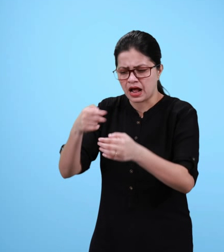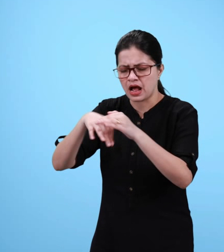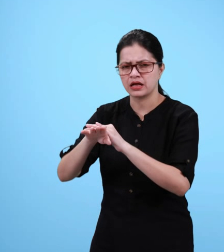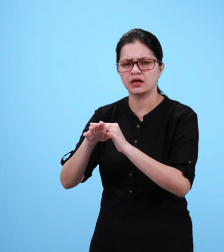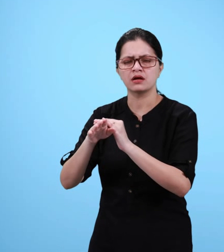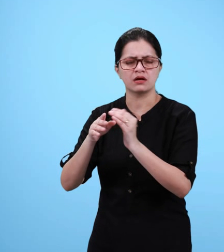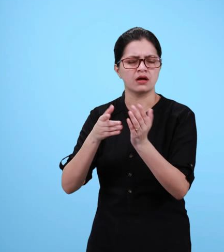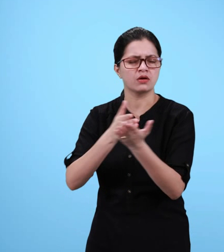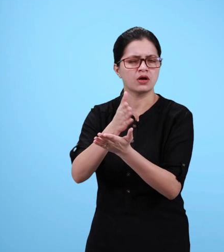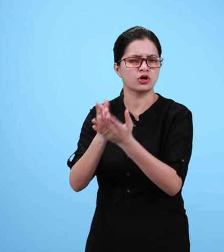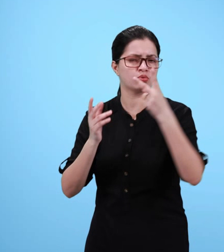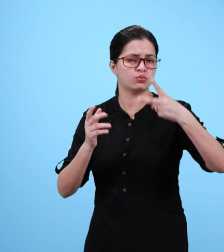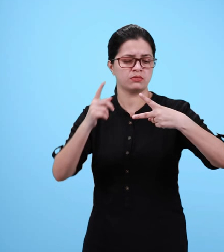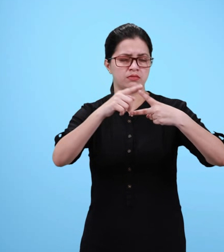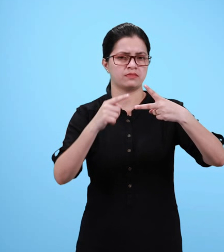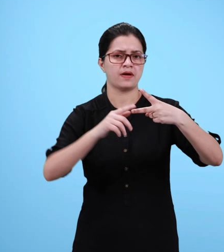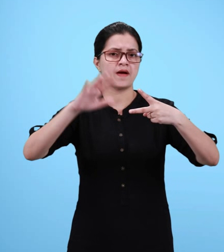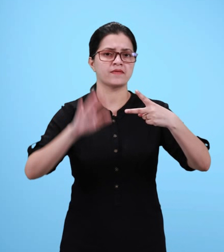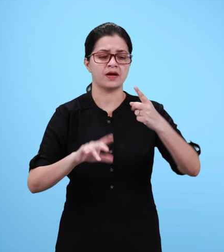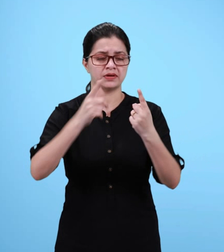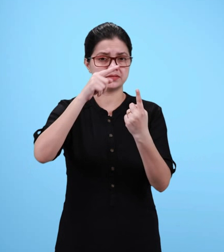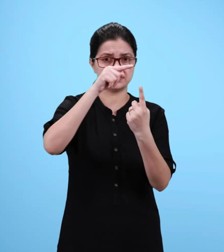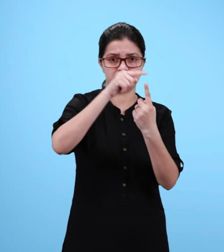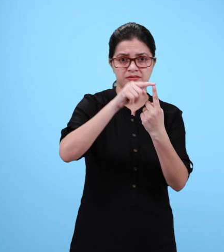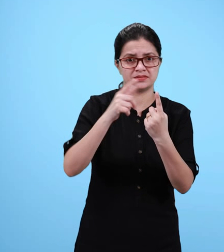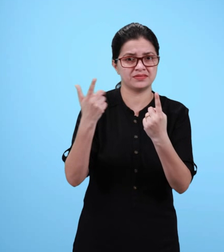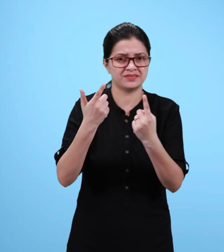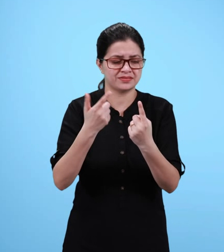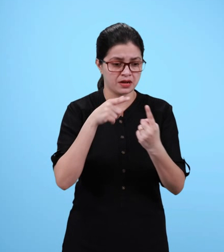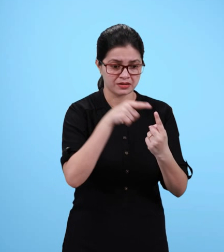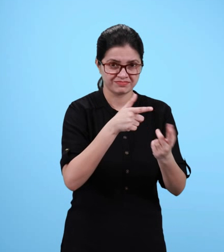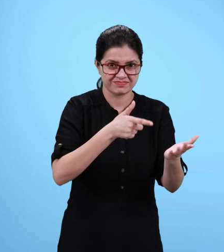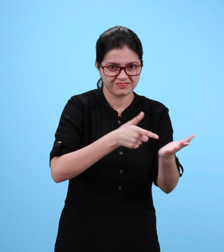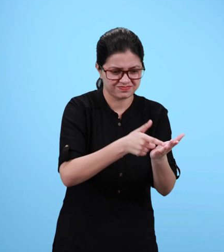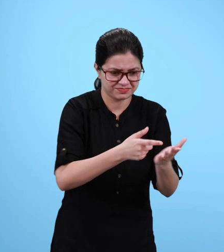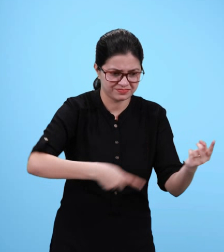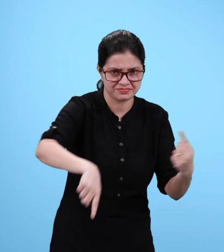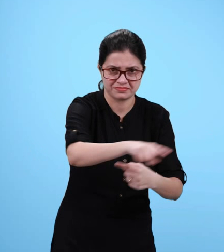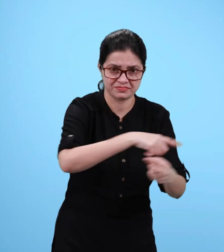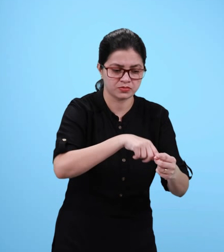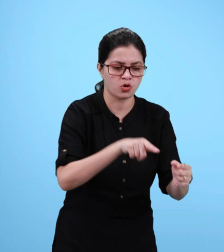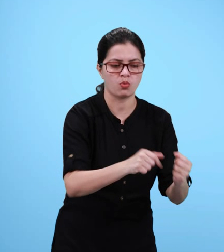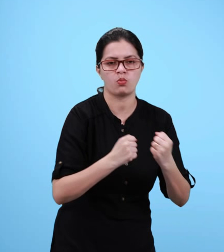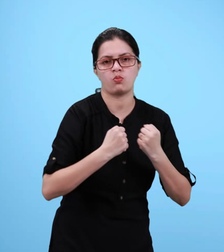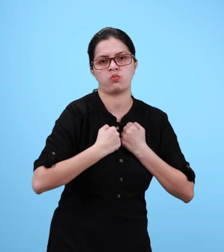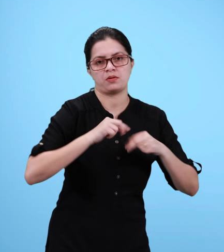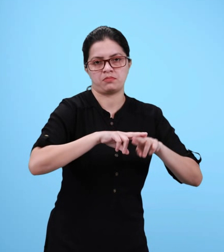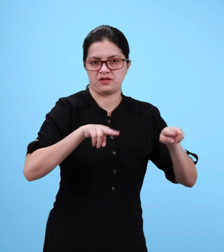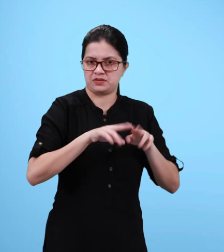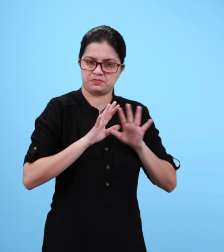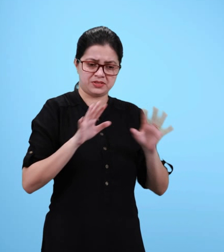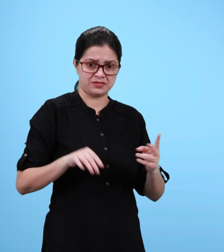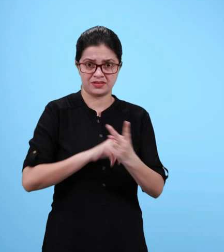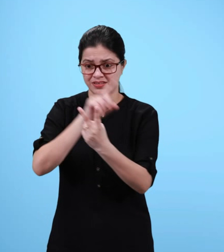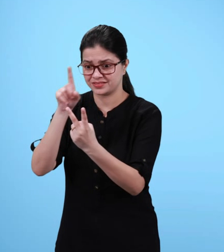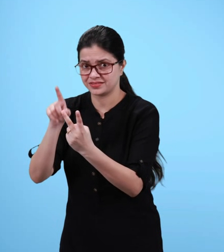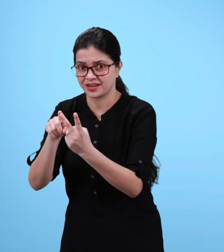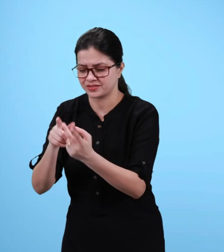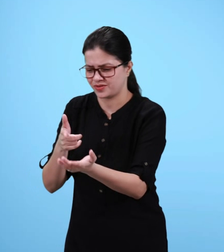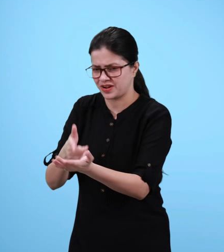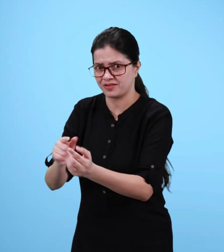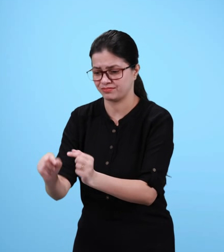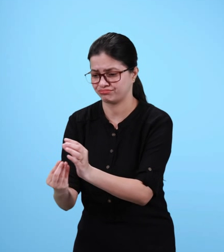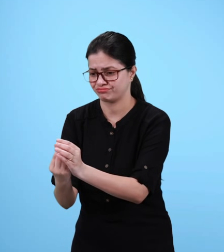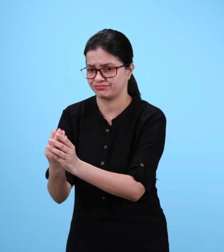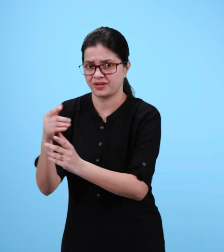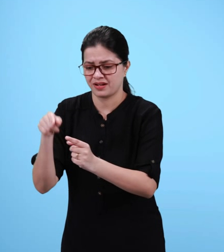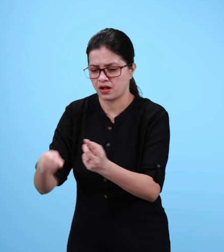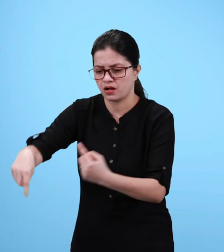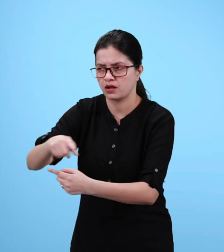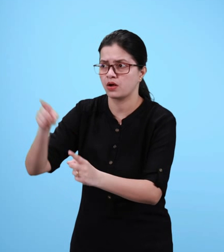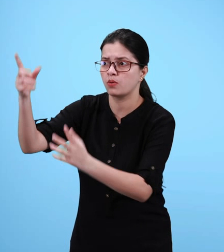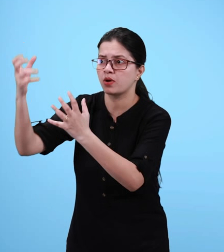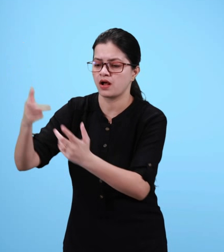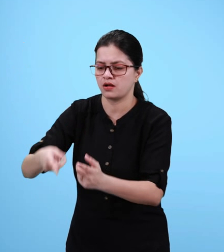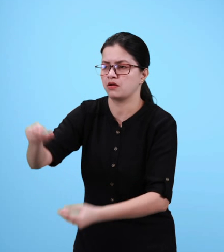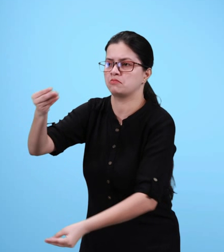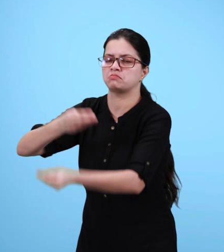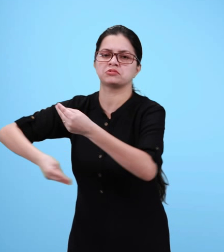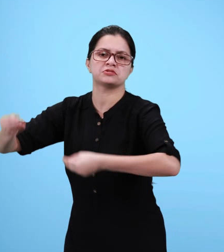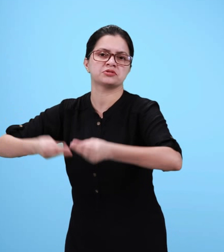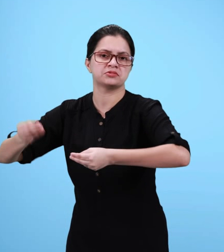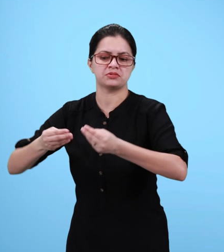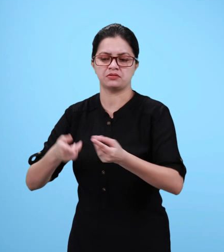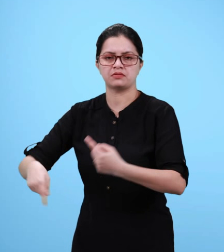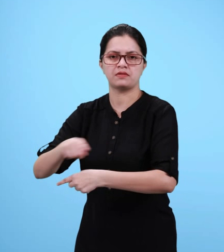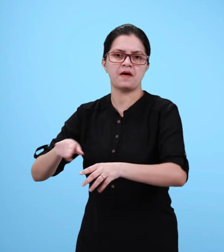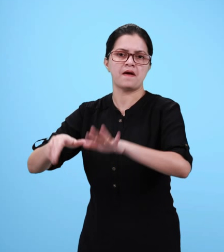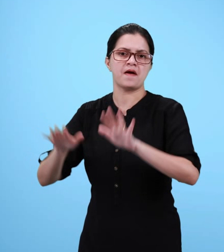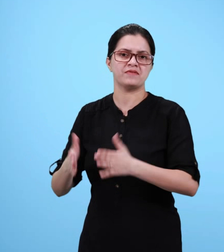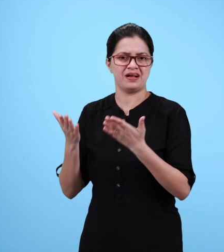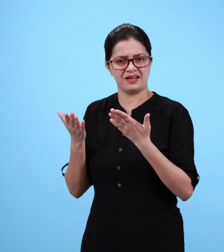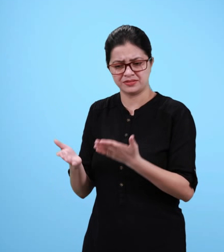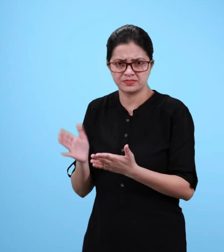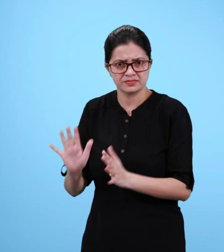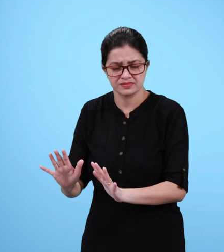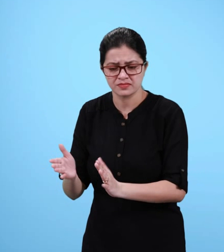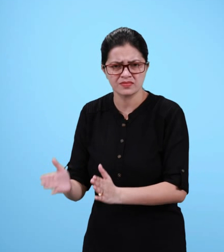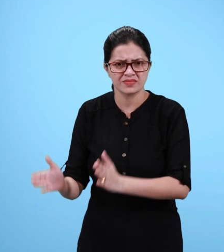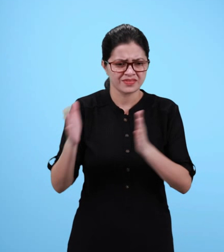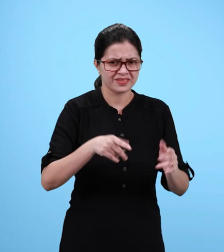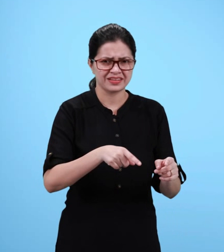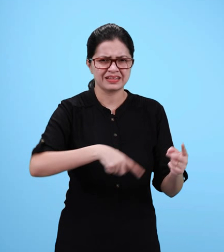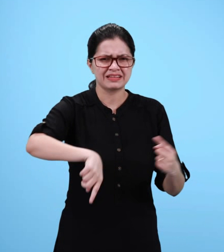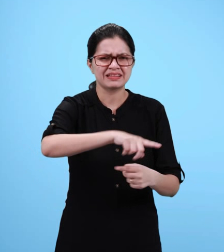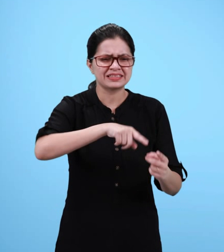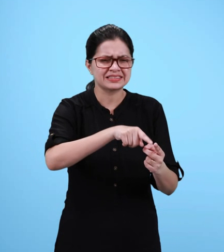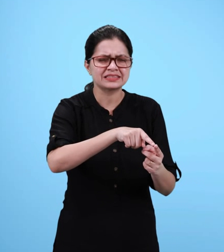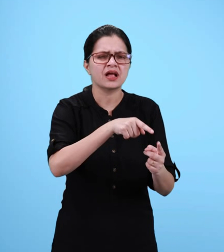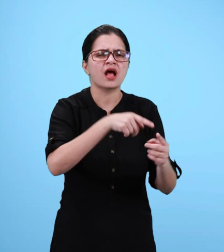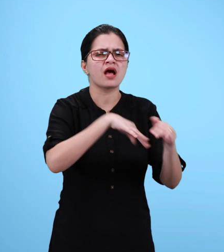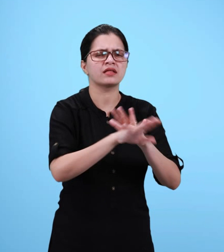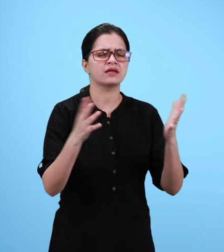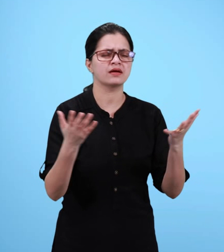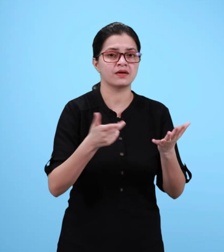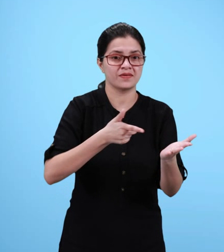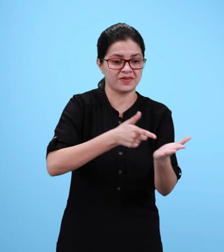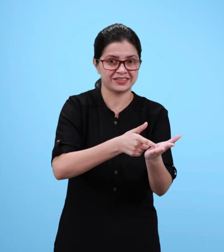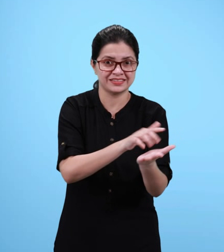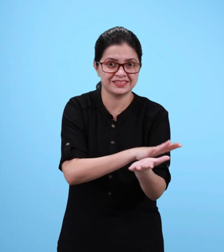main types. These are subsistence farming